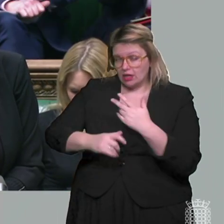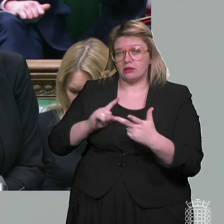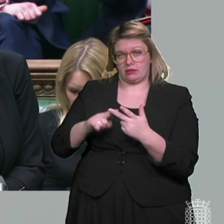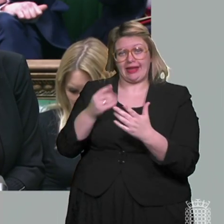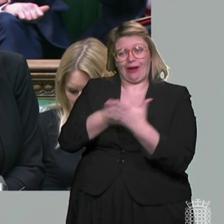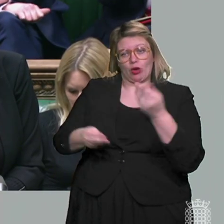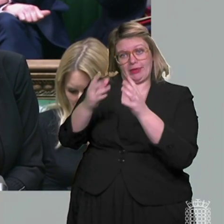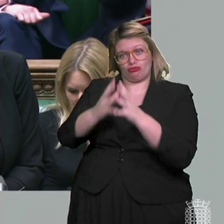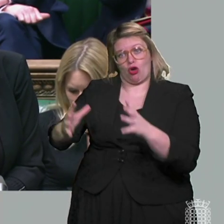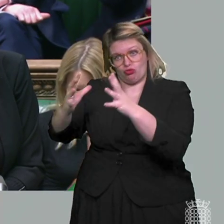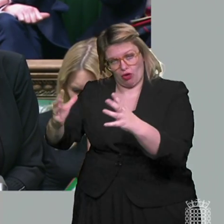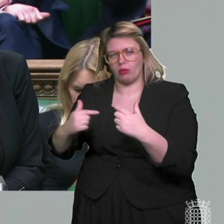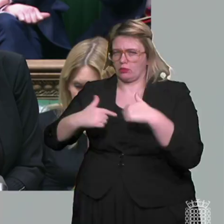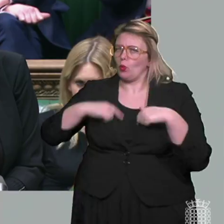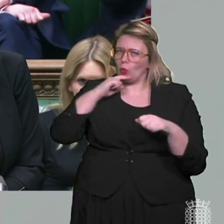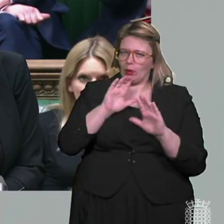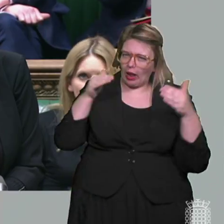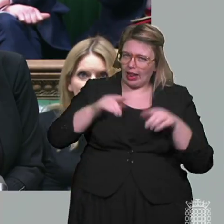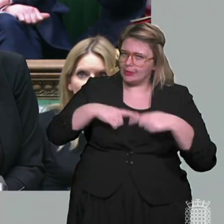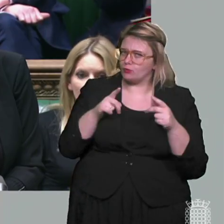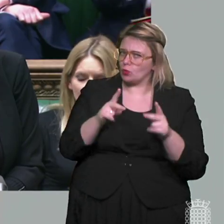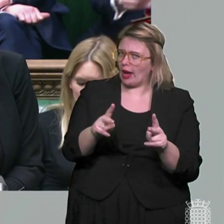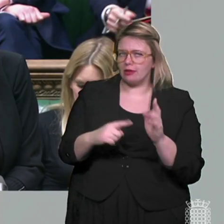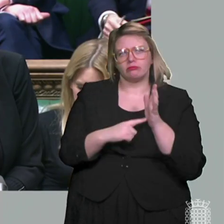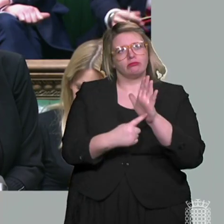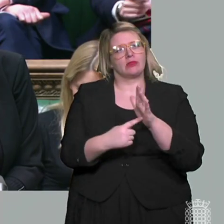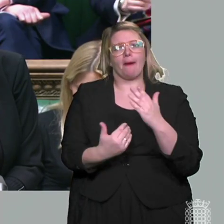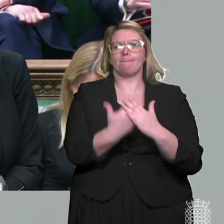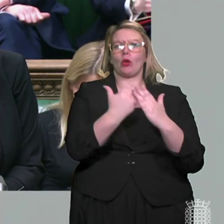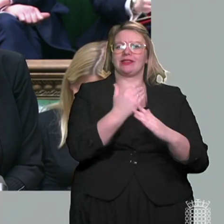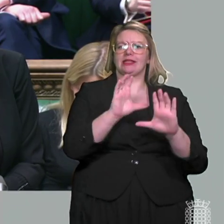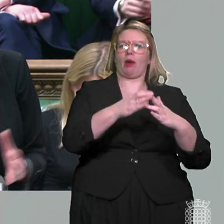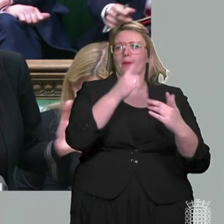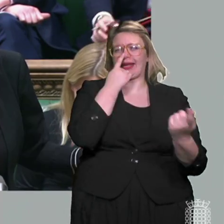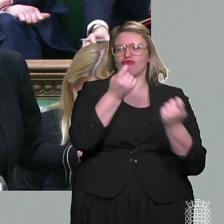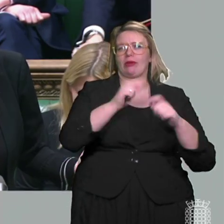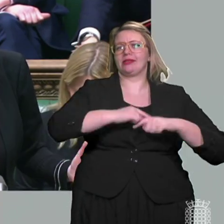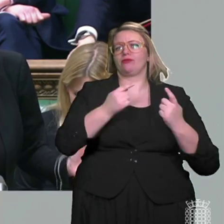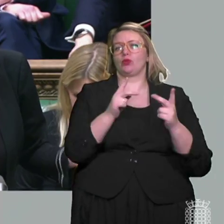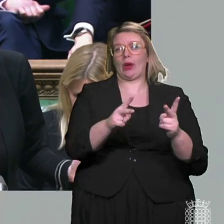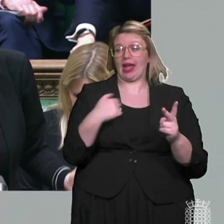Our Department will do things differently and will be a model for how modern Government Departments should run.